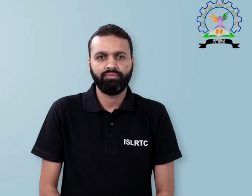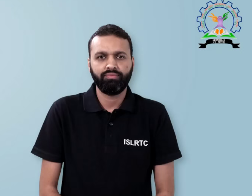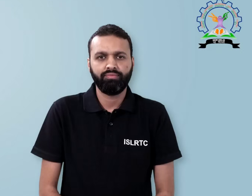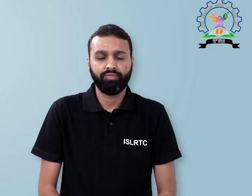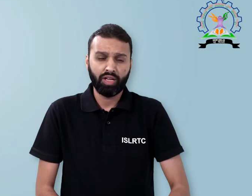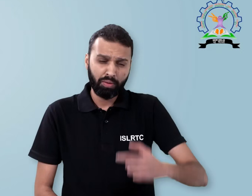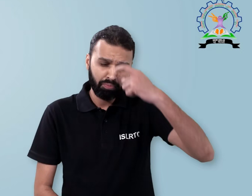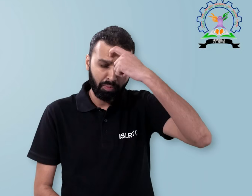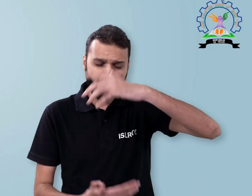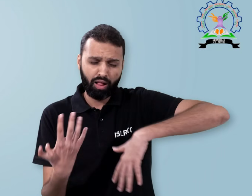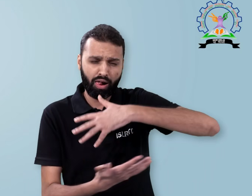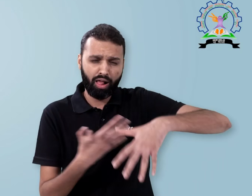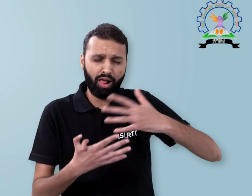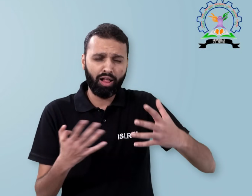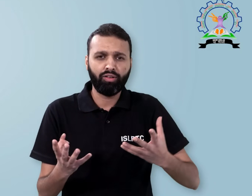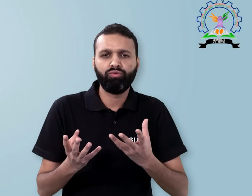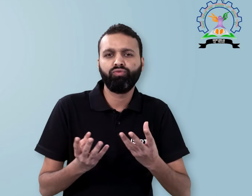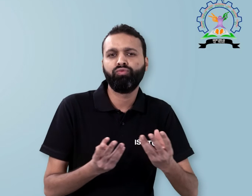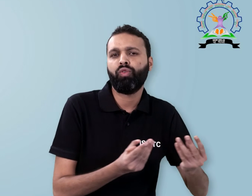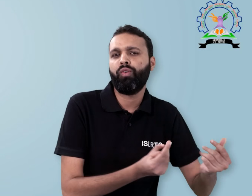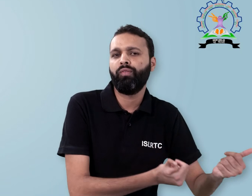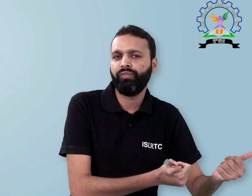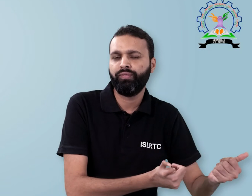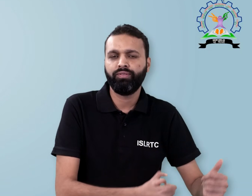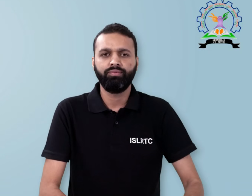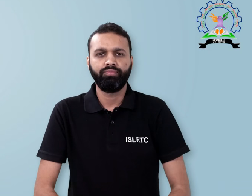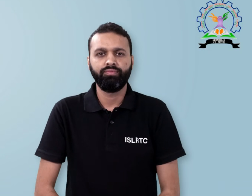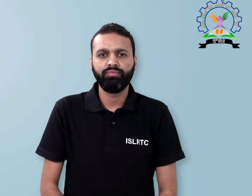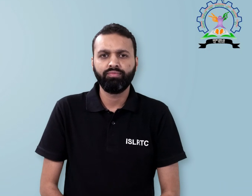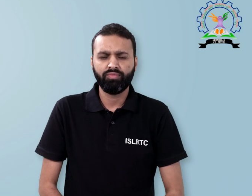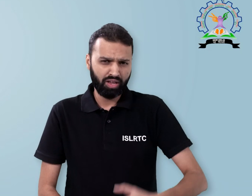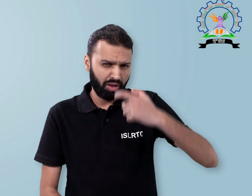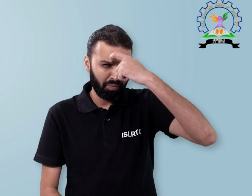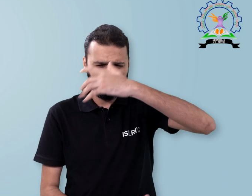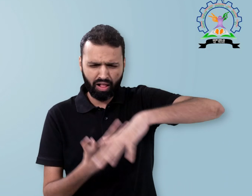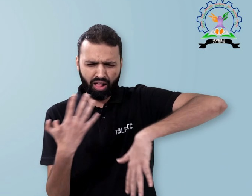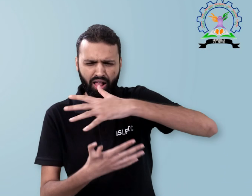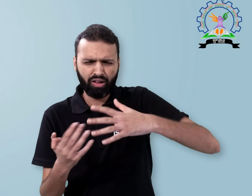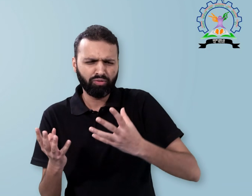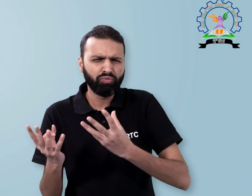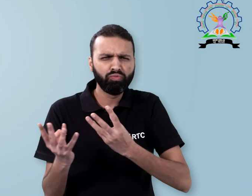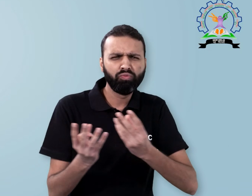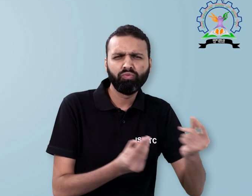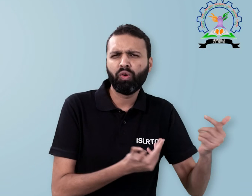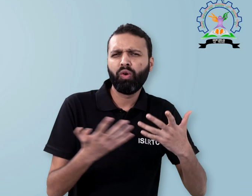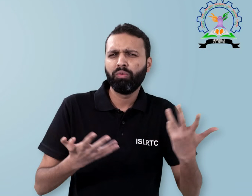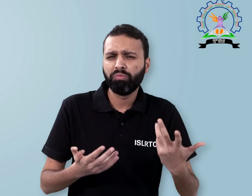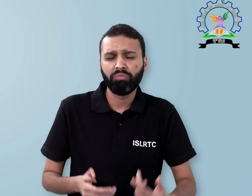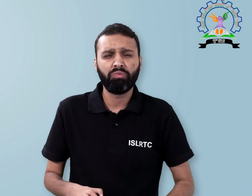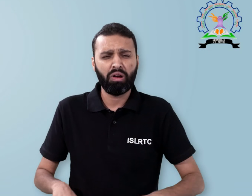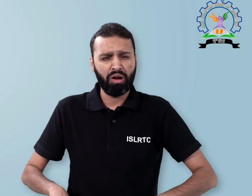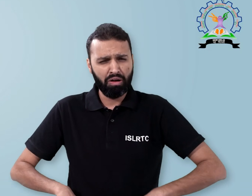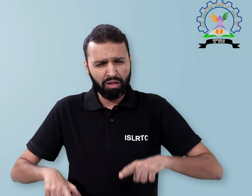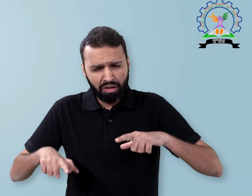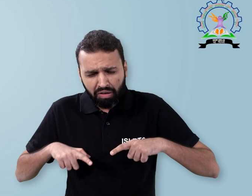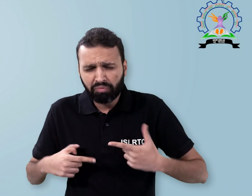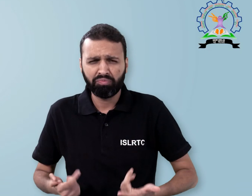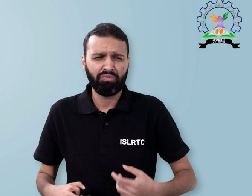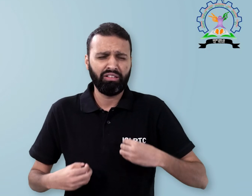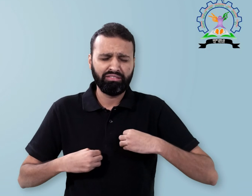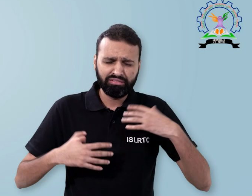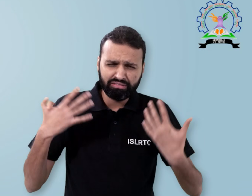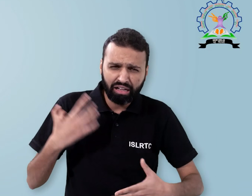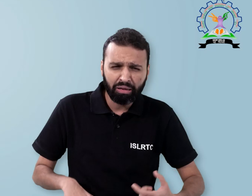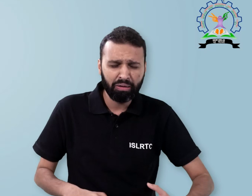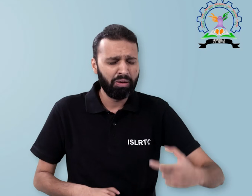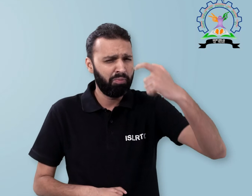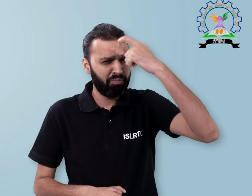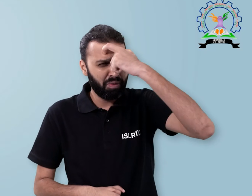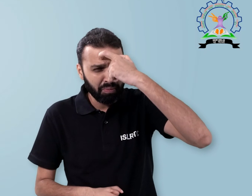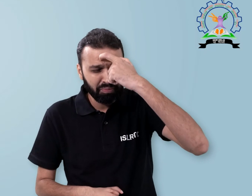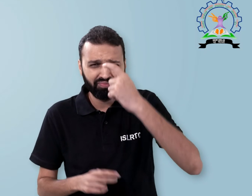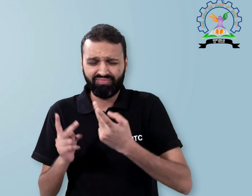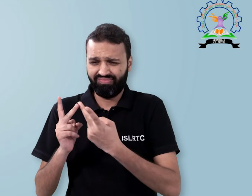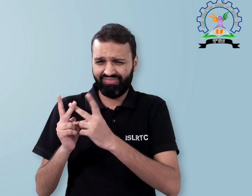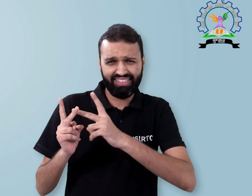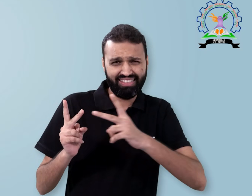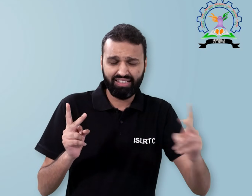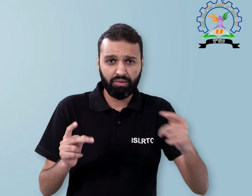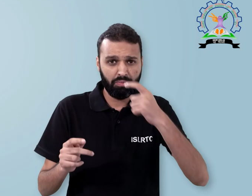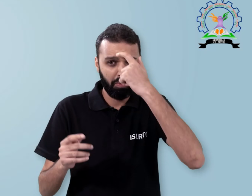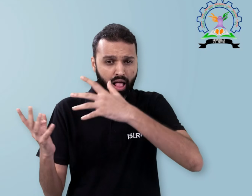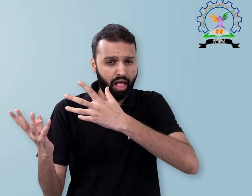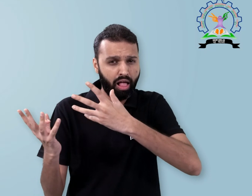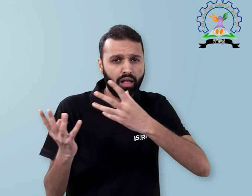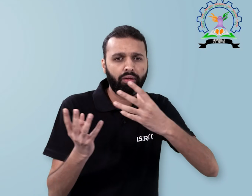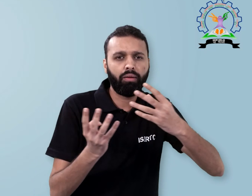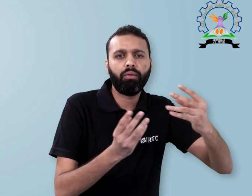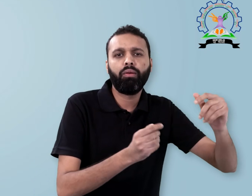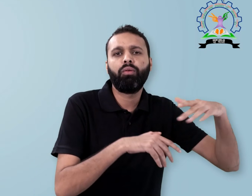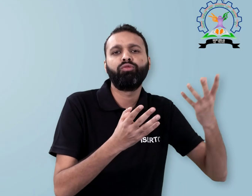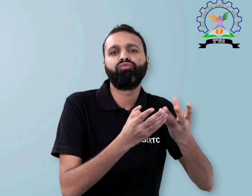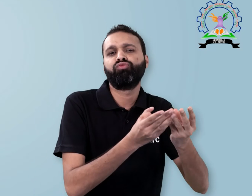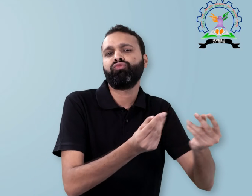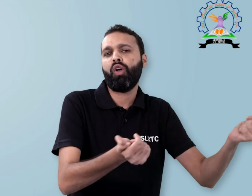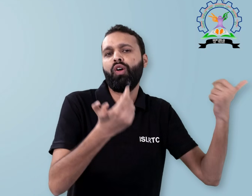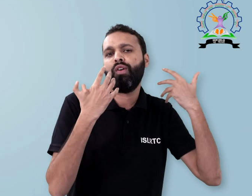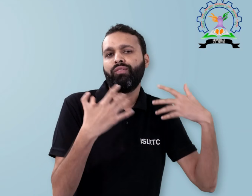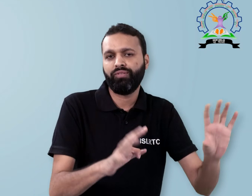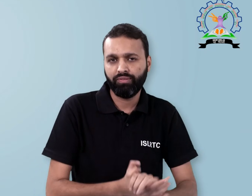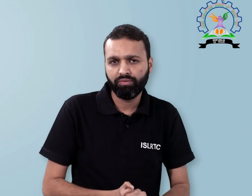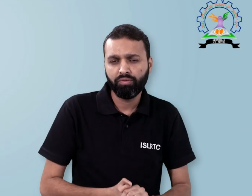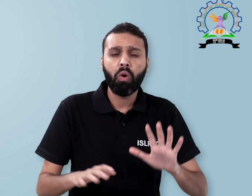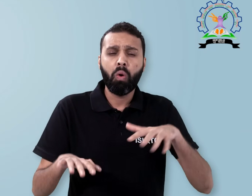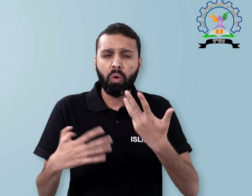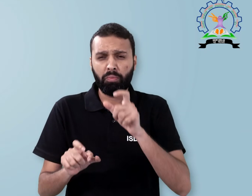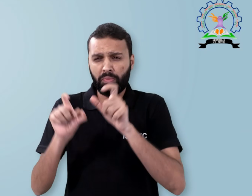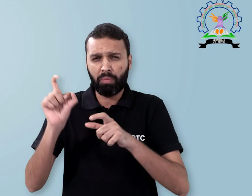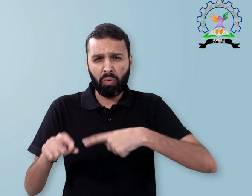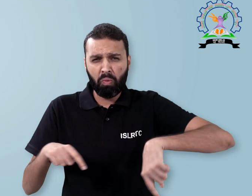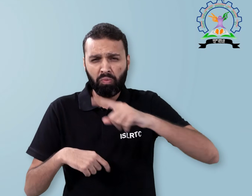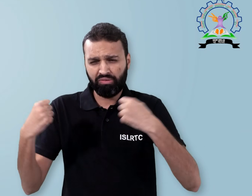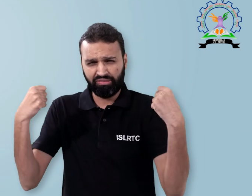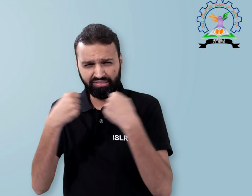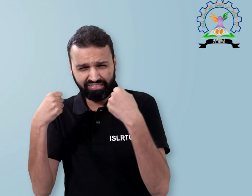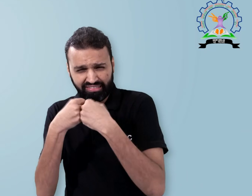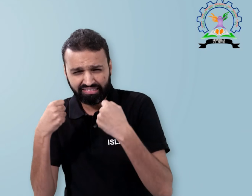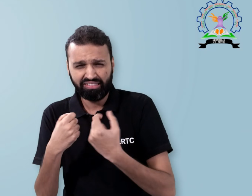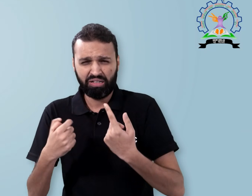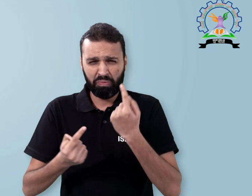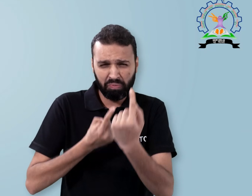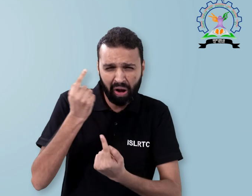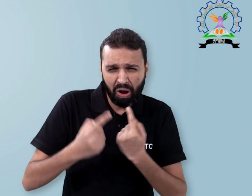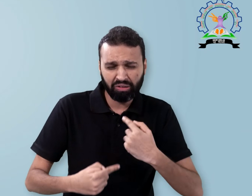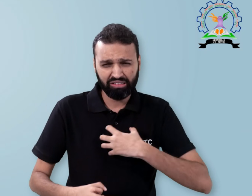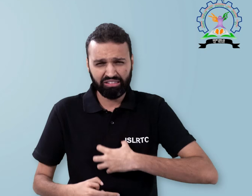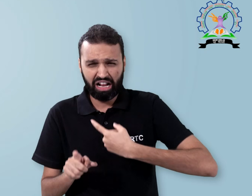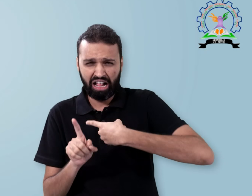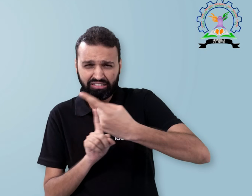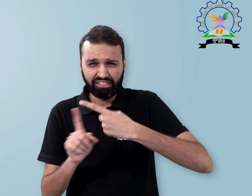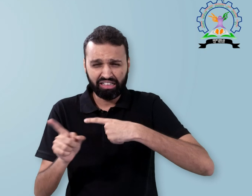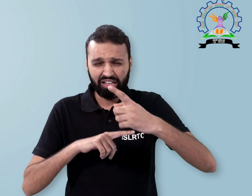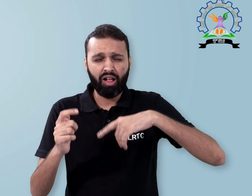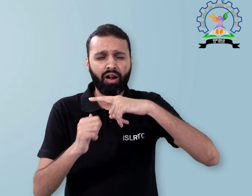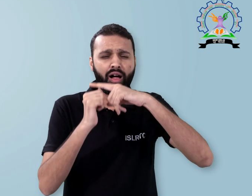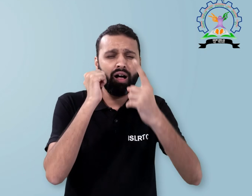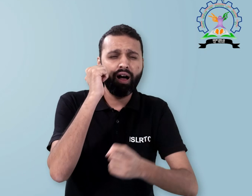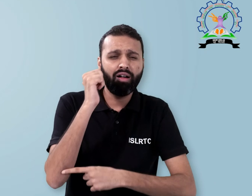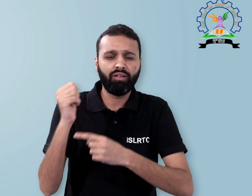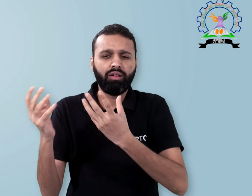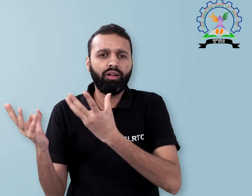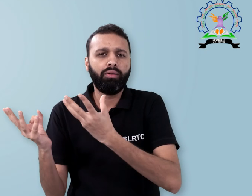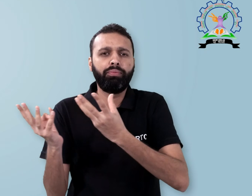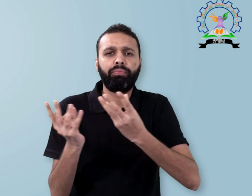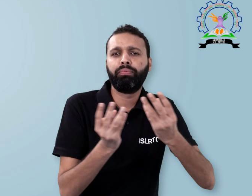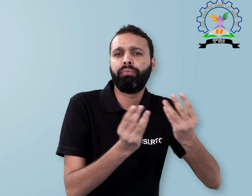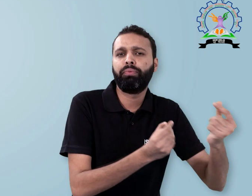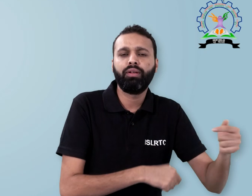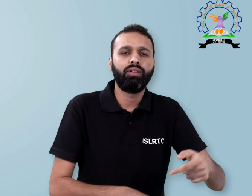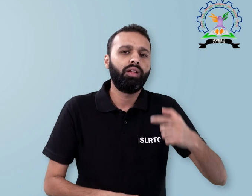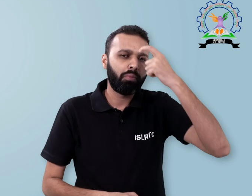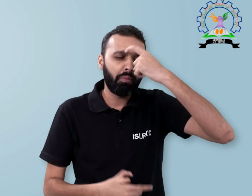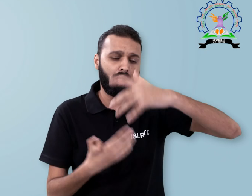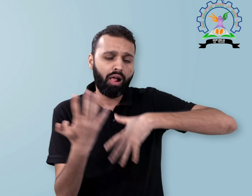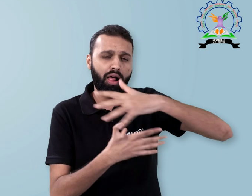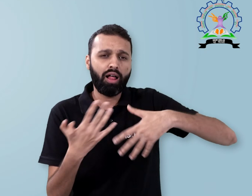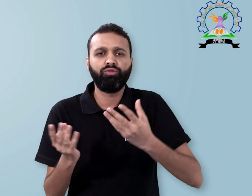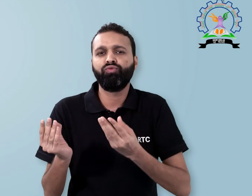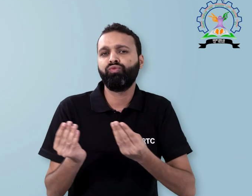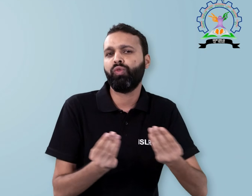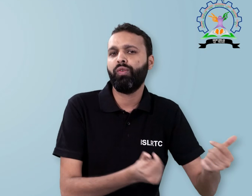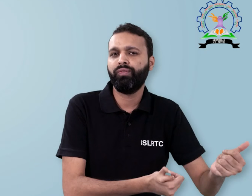Resolution The end of the story where the conflict is resolved.